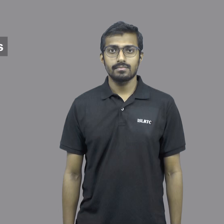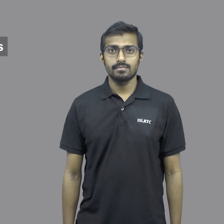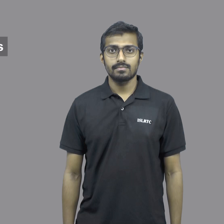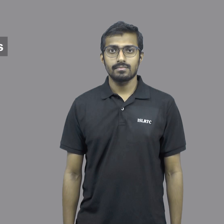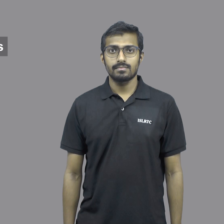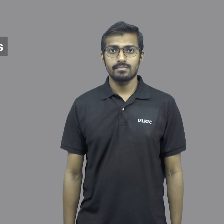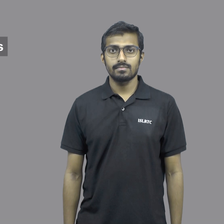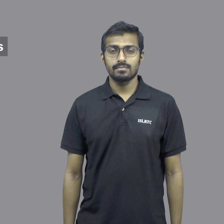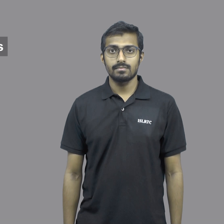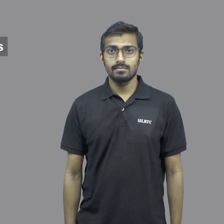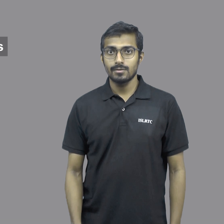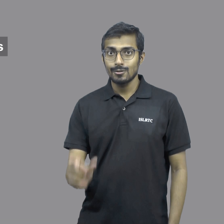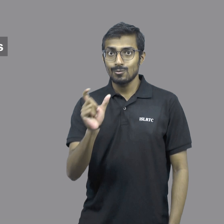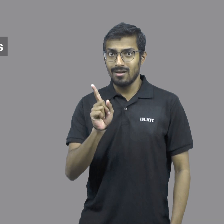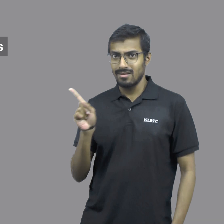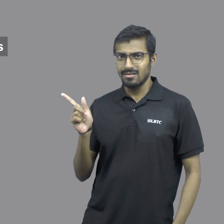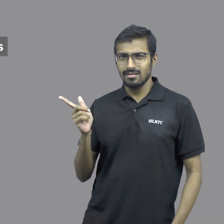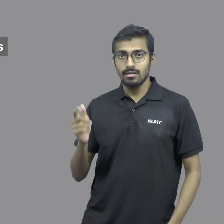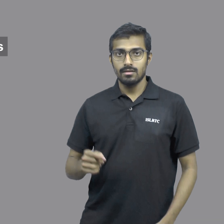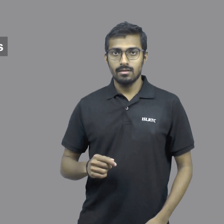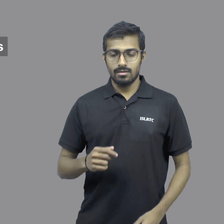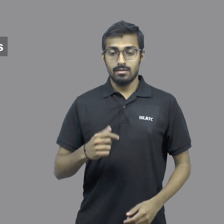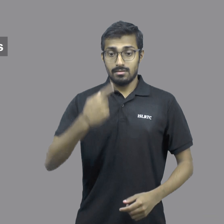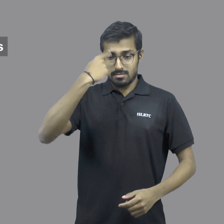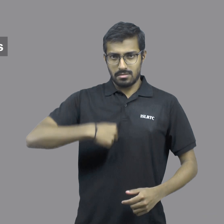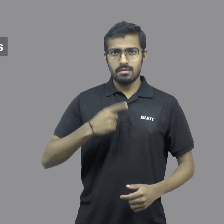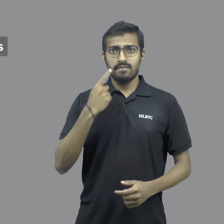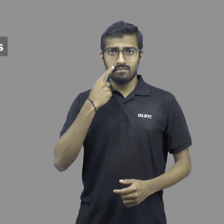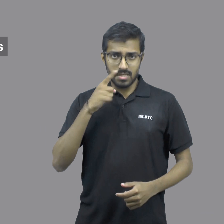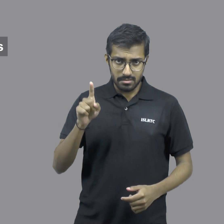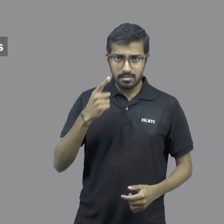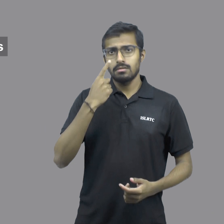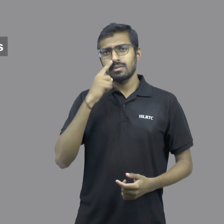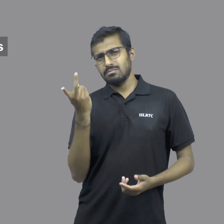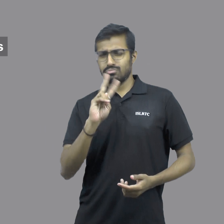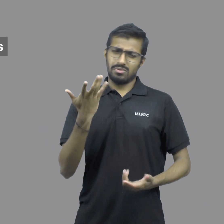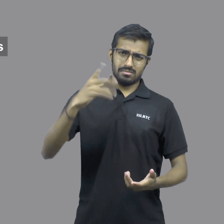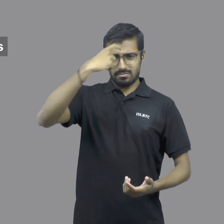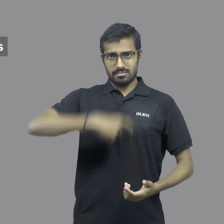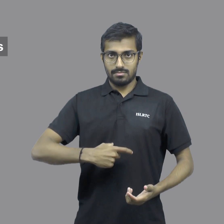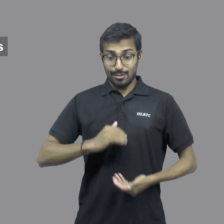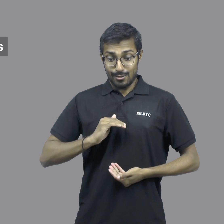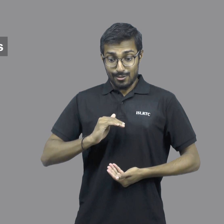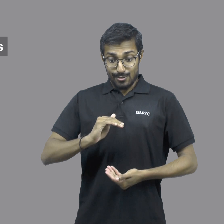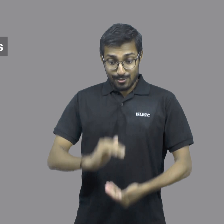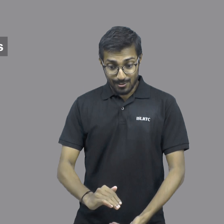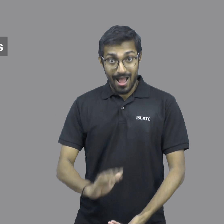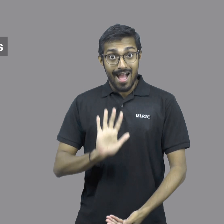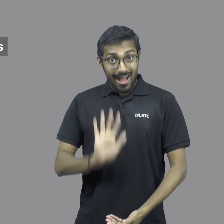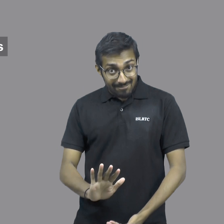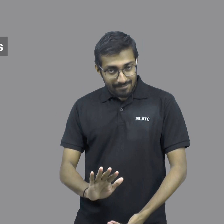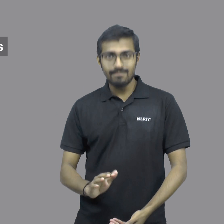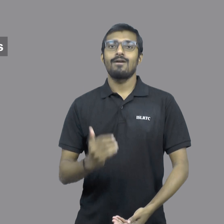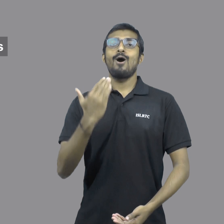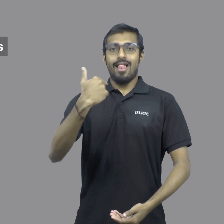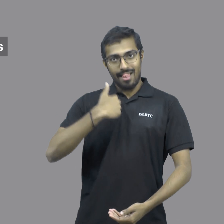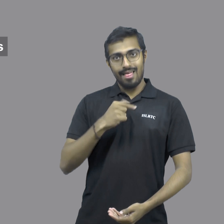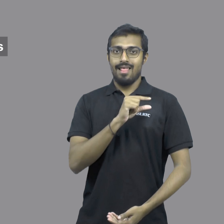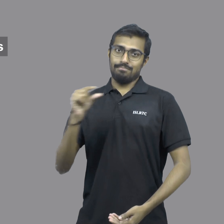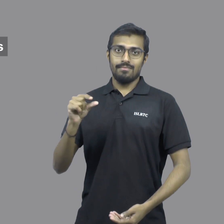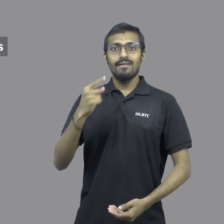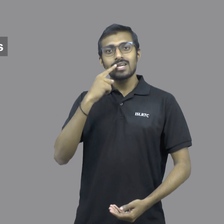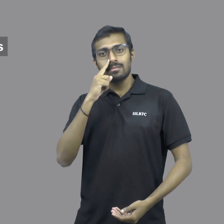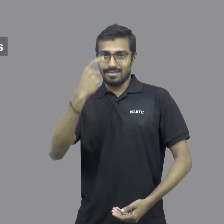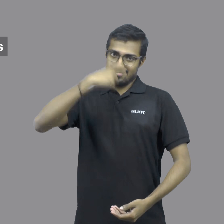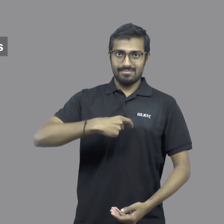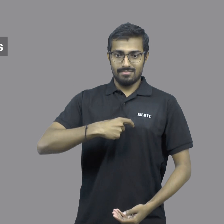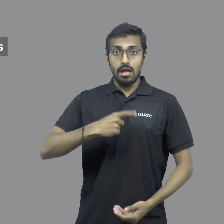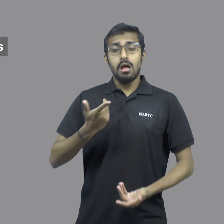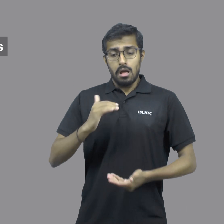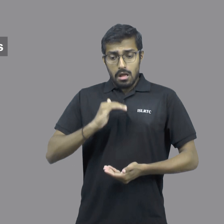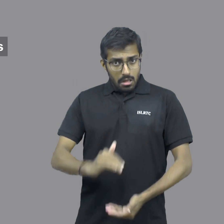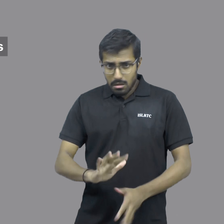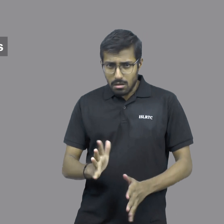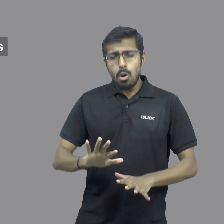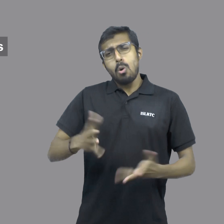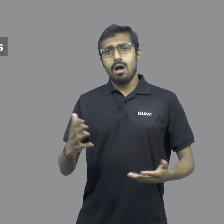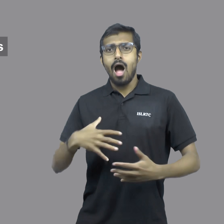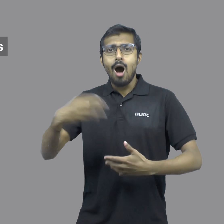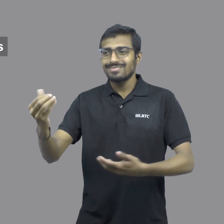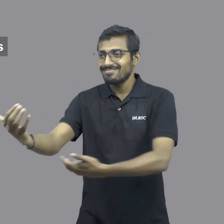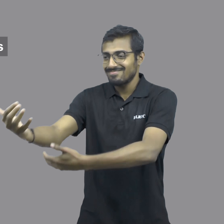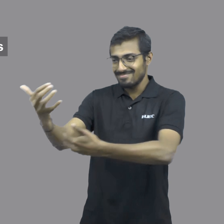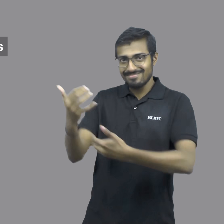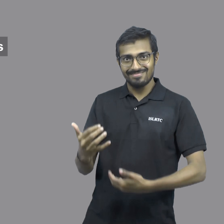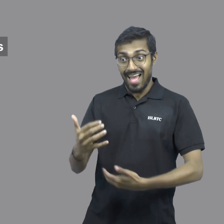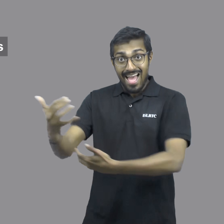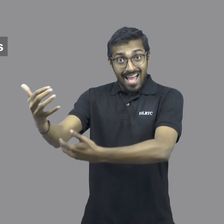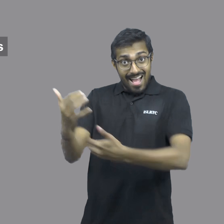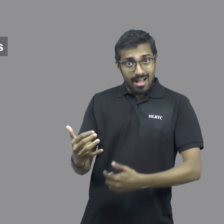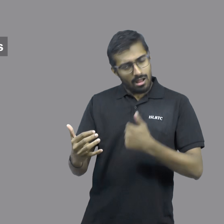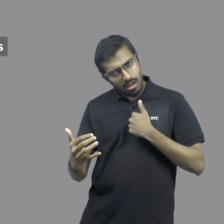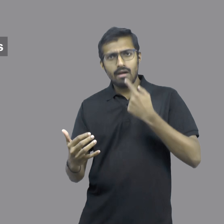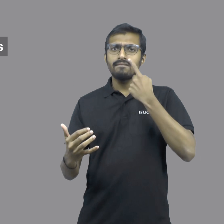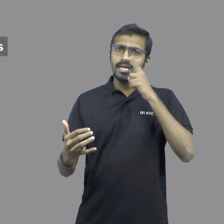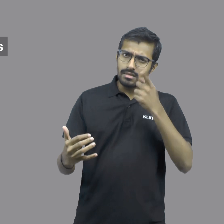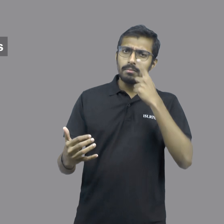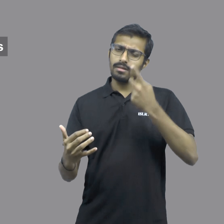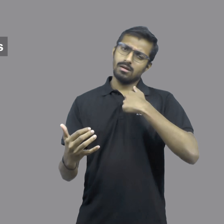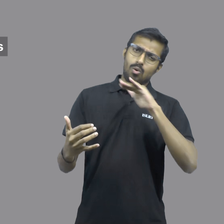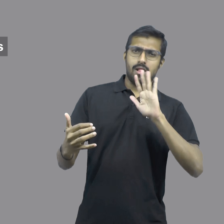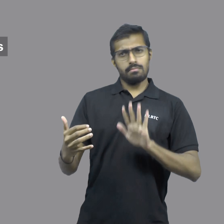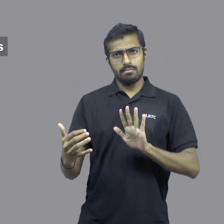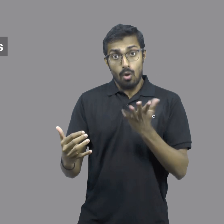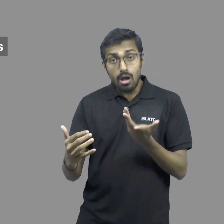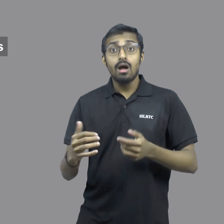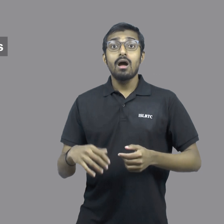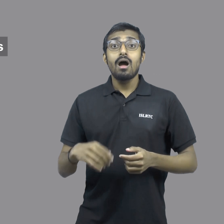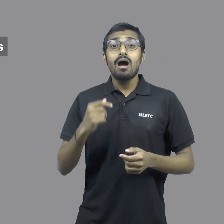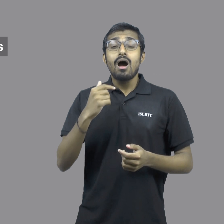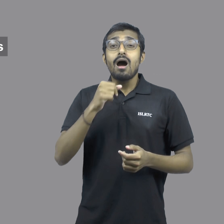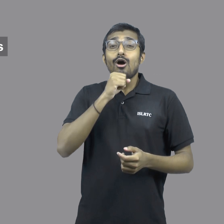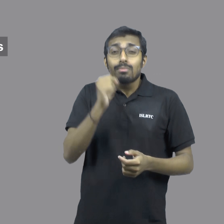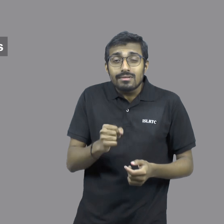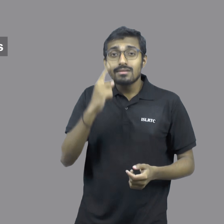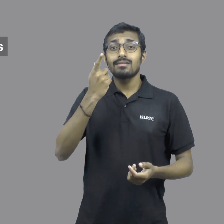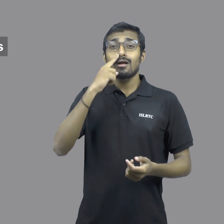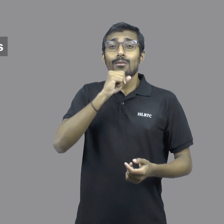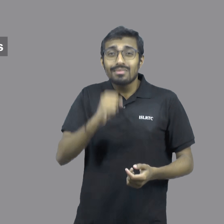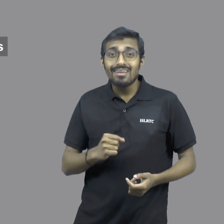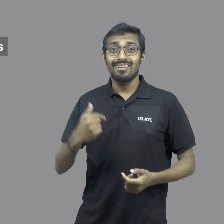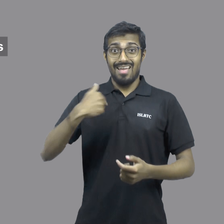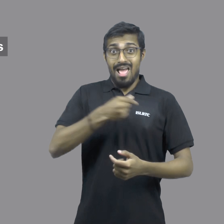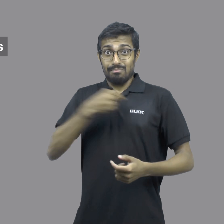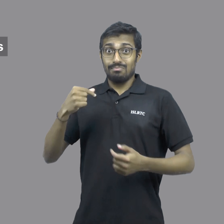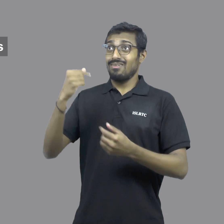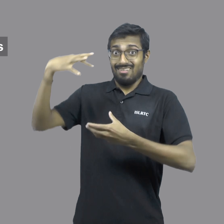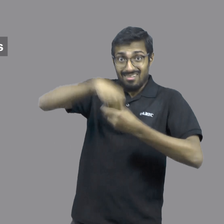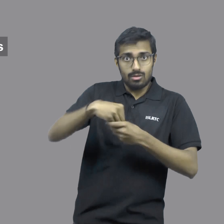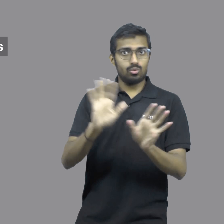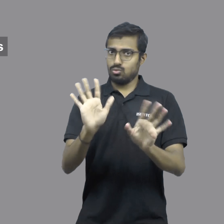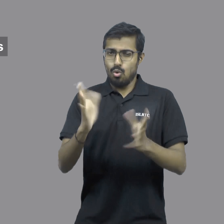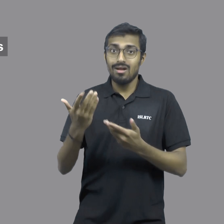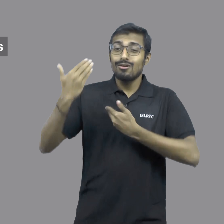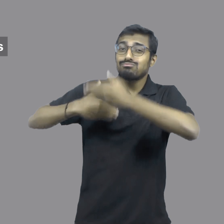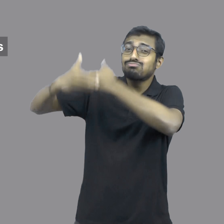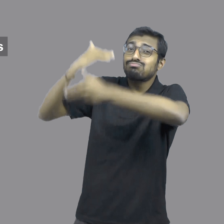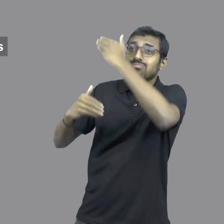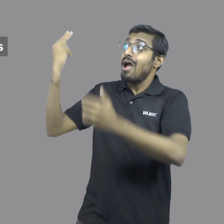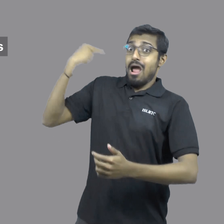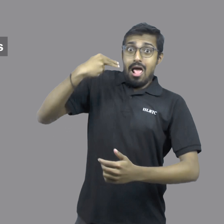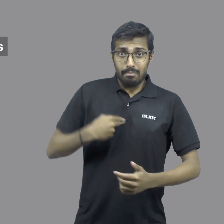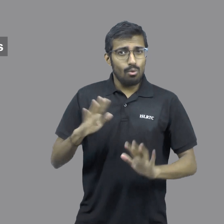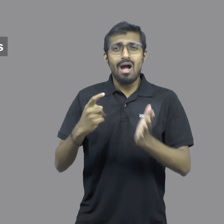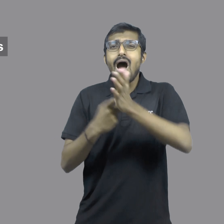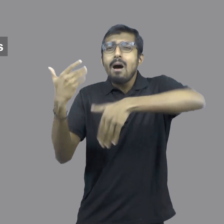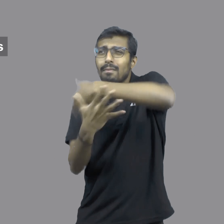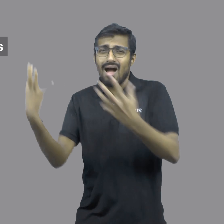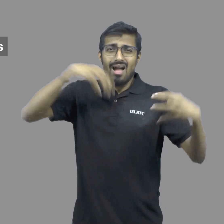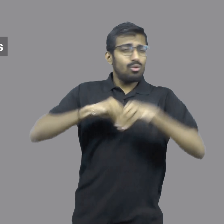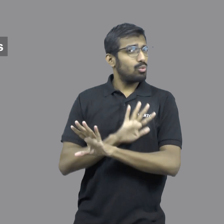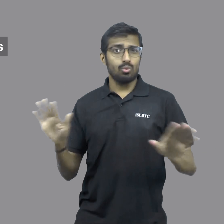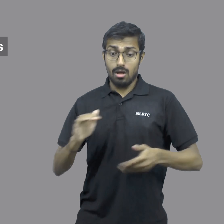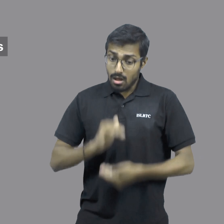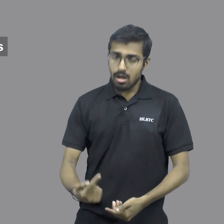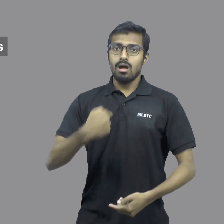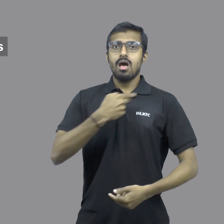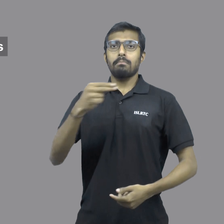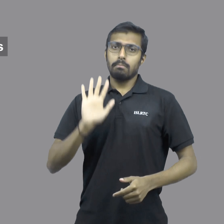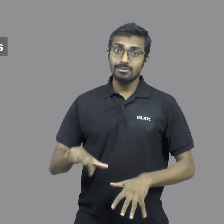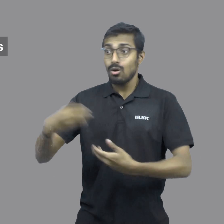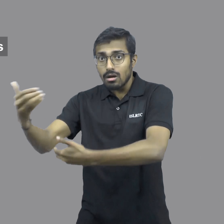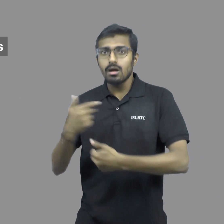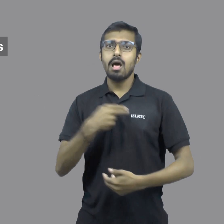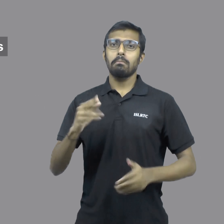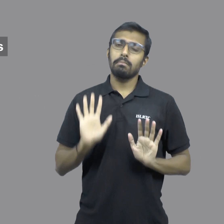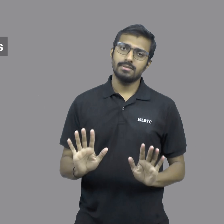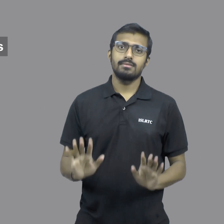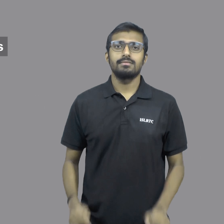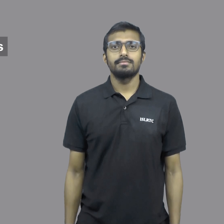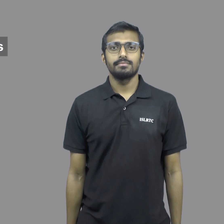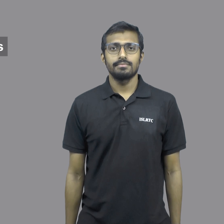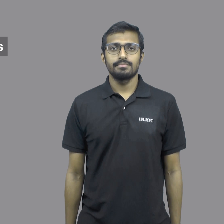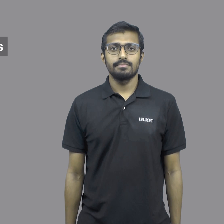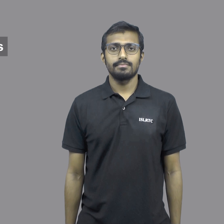Parents